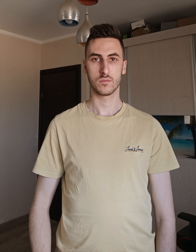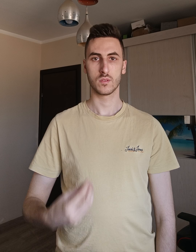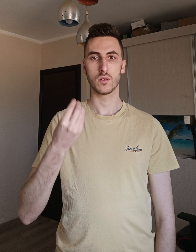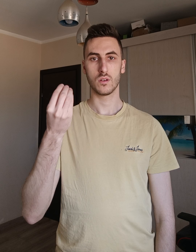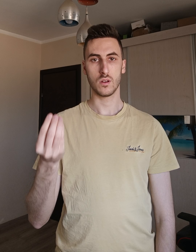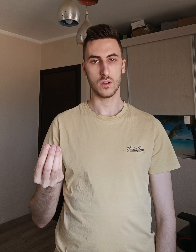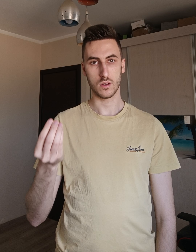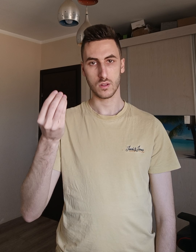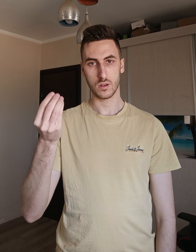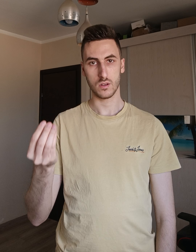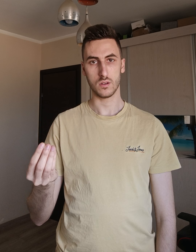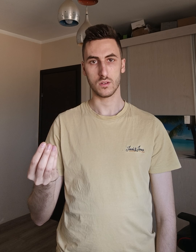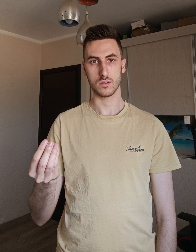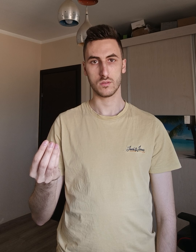לאט